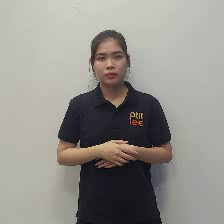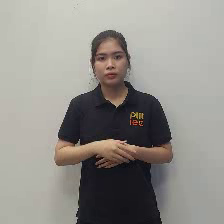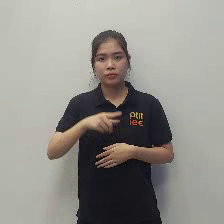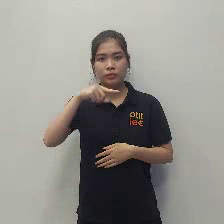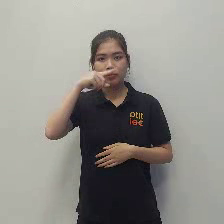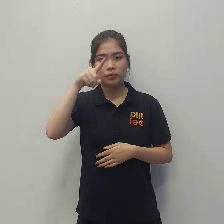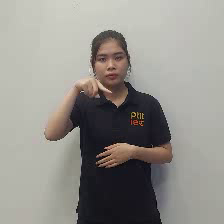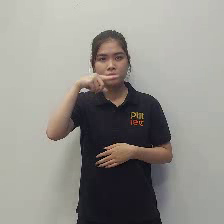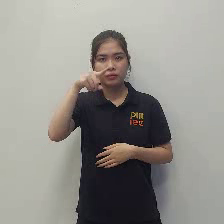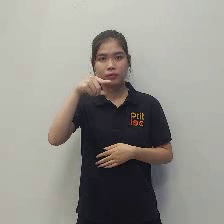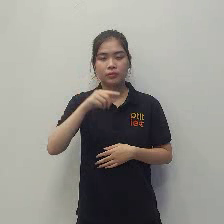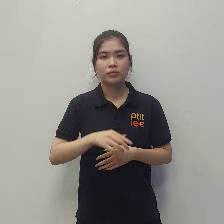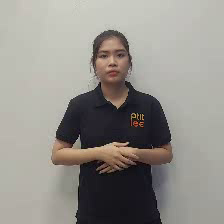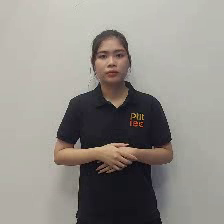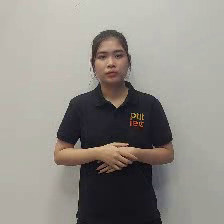Nói